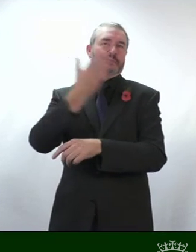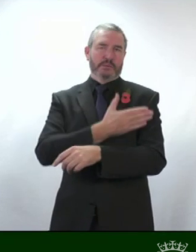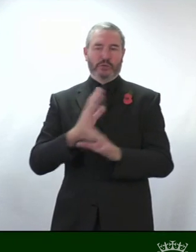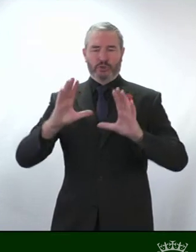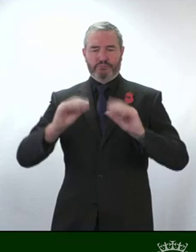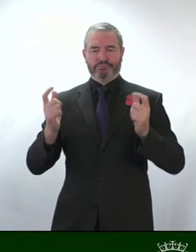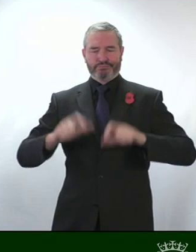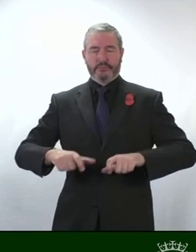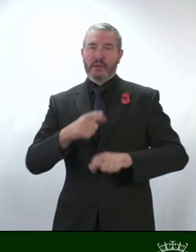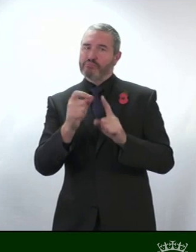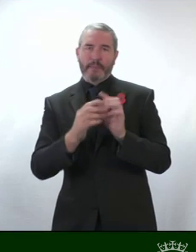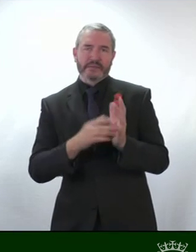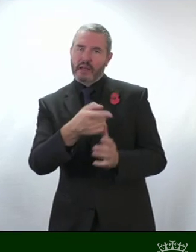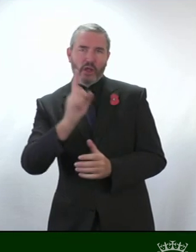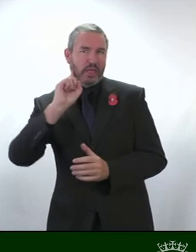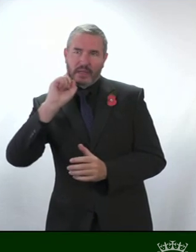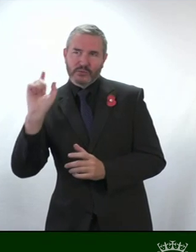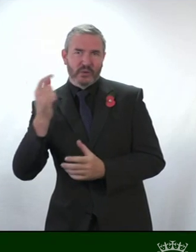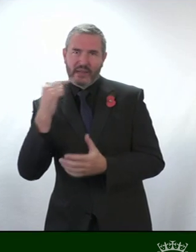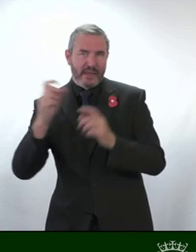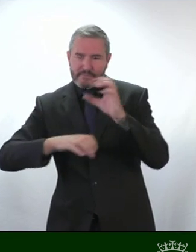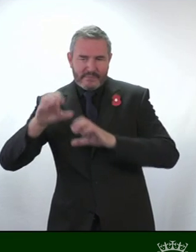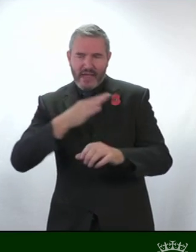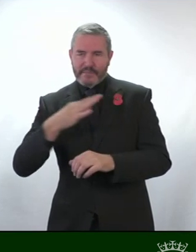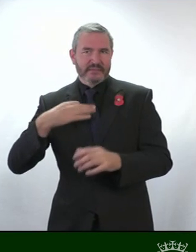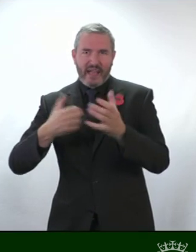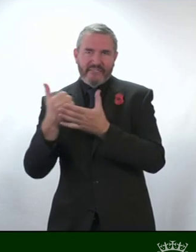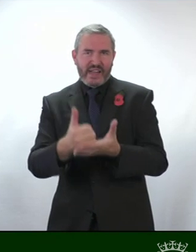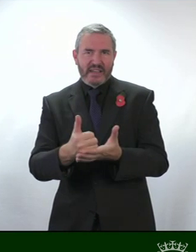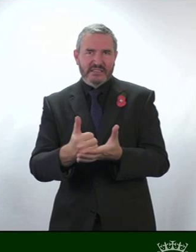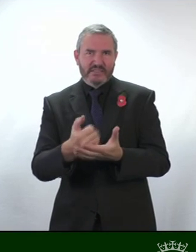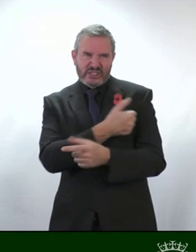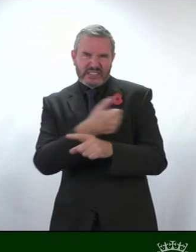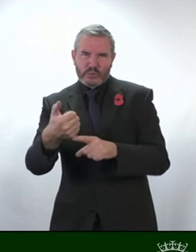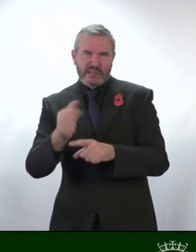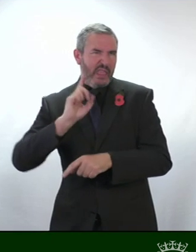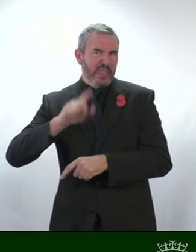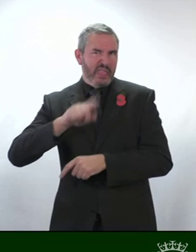The Prime Minister has clearly not listened to scientific or medical advice for more than six weeks.